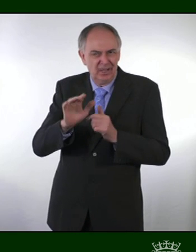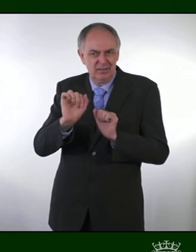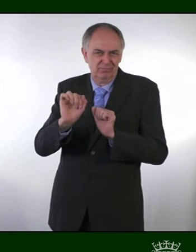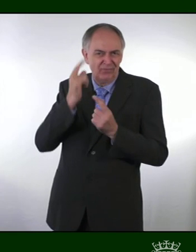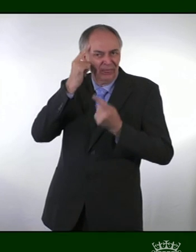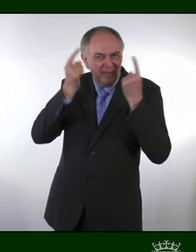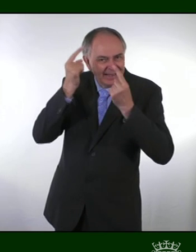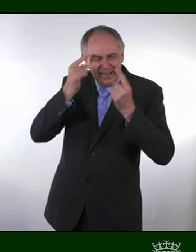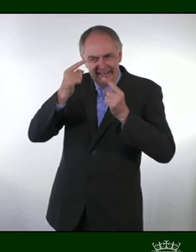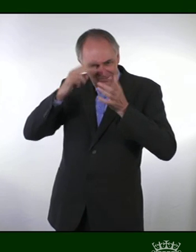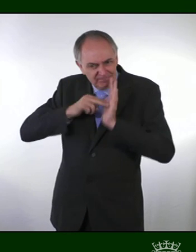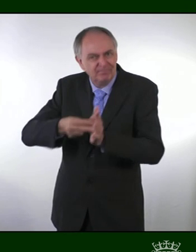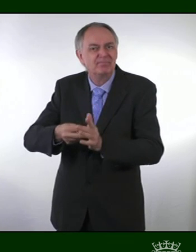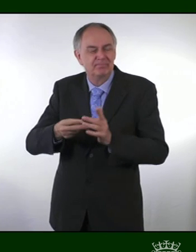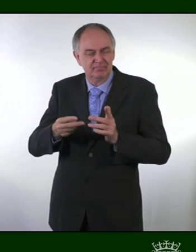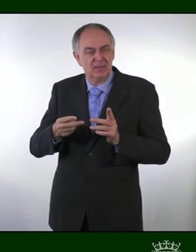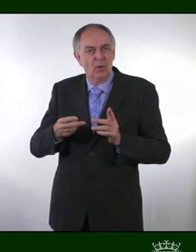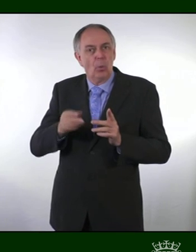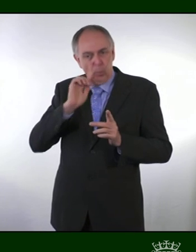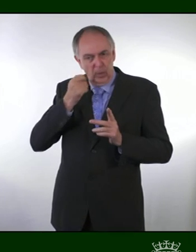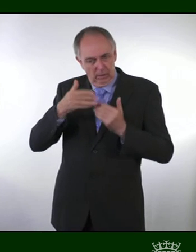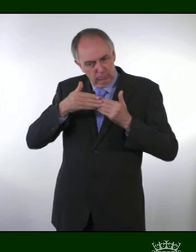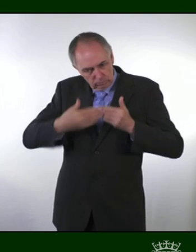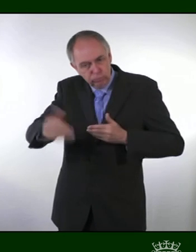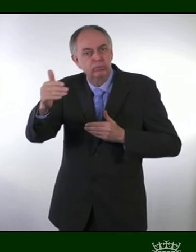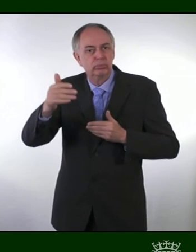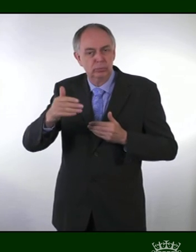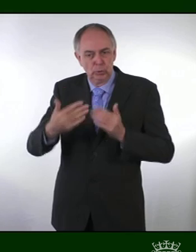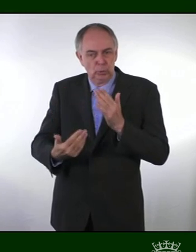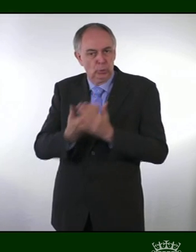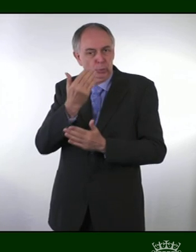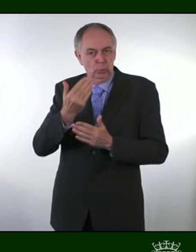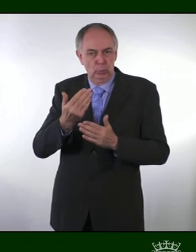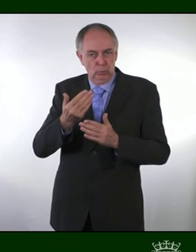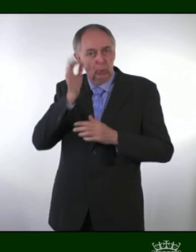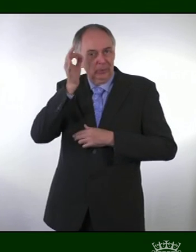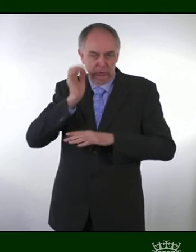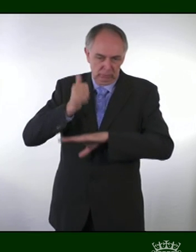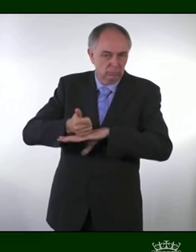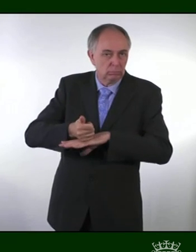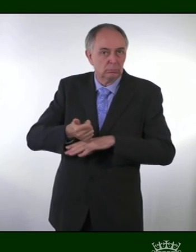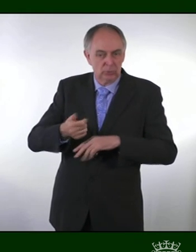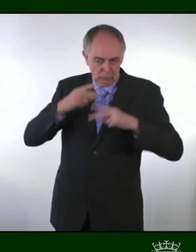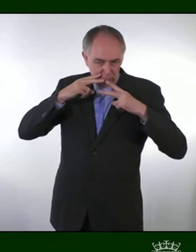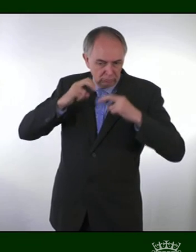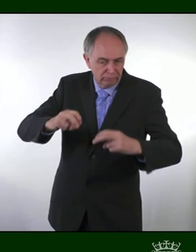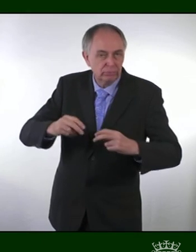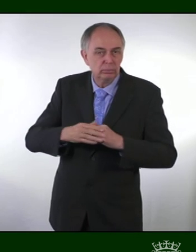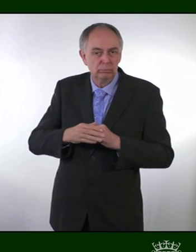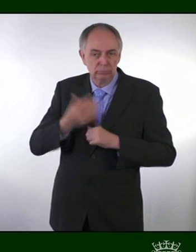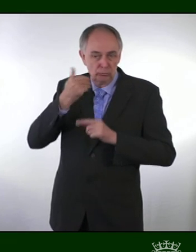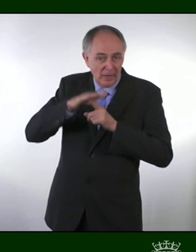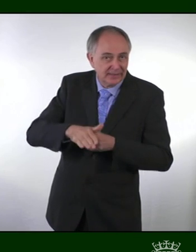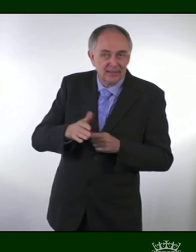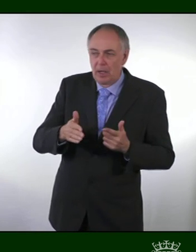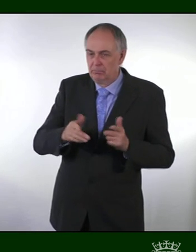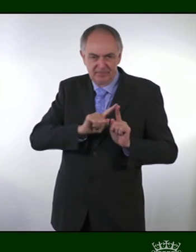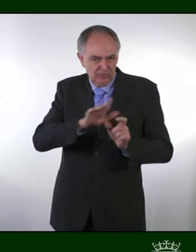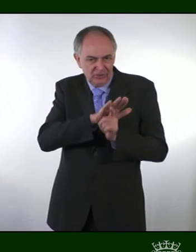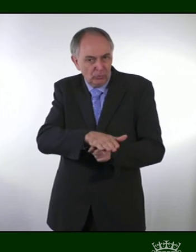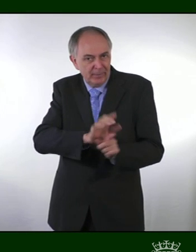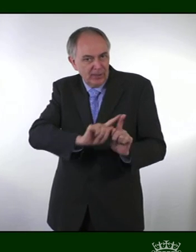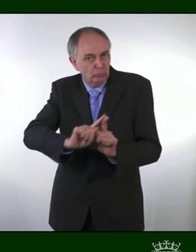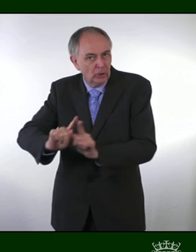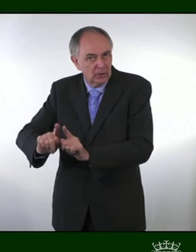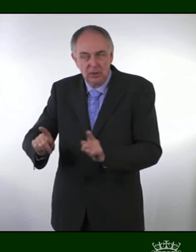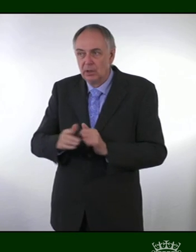We are certainly going to proceed with a new cross-governmental commission to look at racism and discrimination.